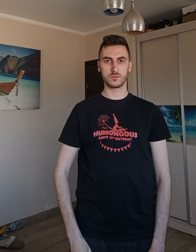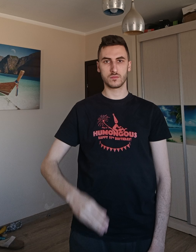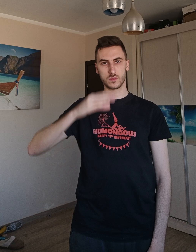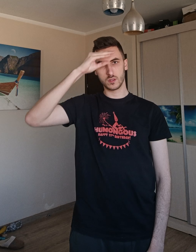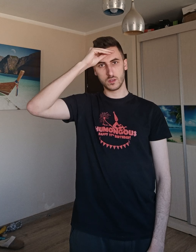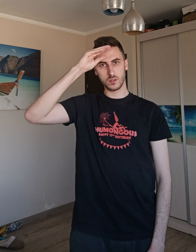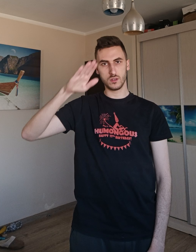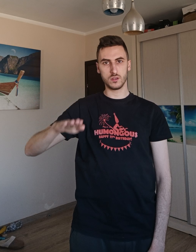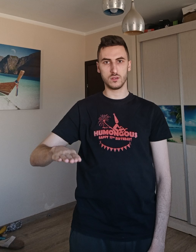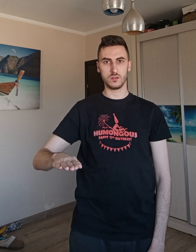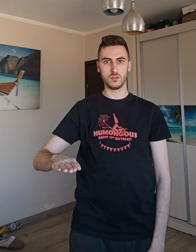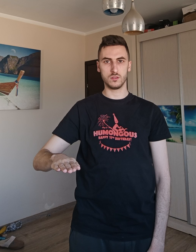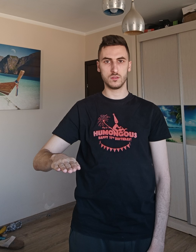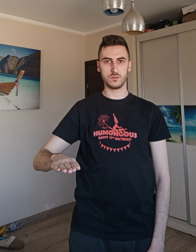ילד